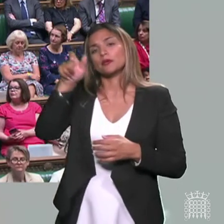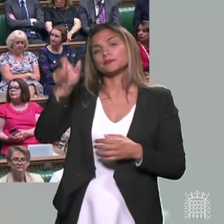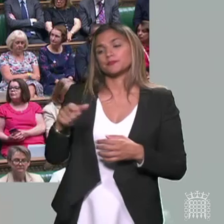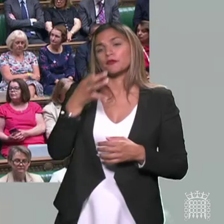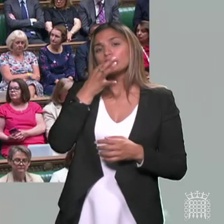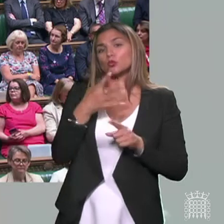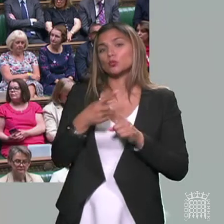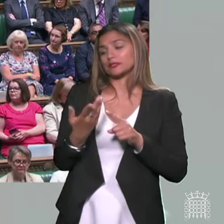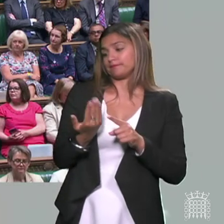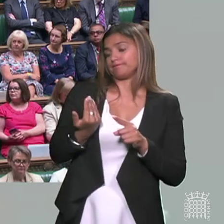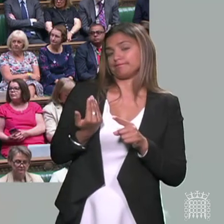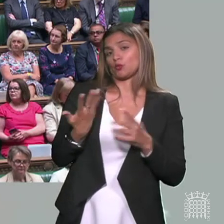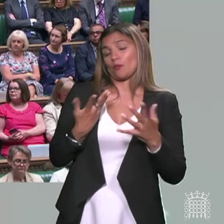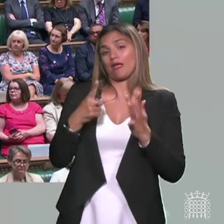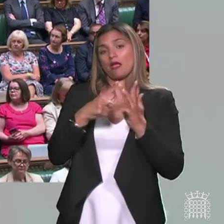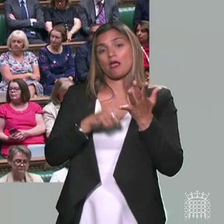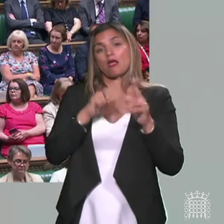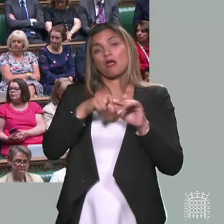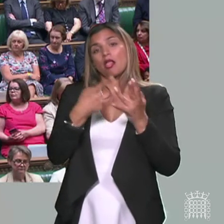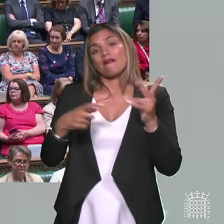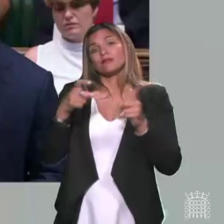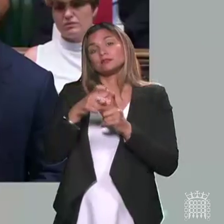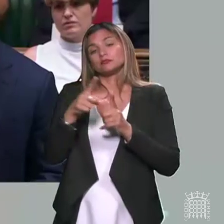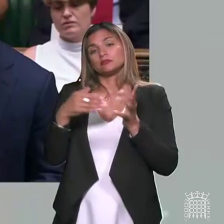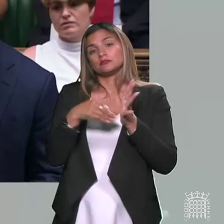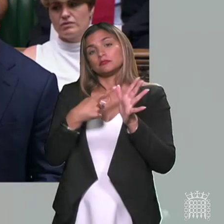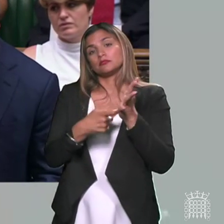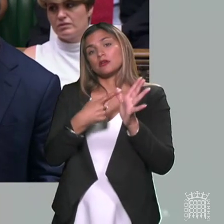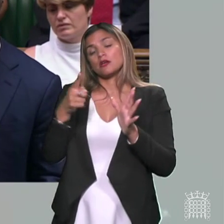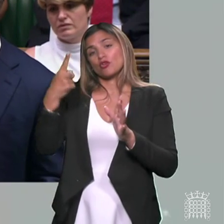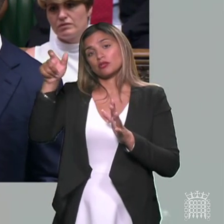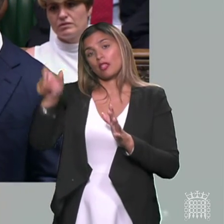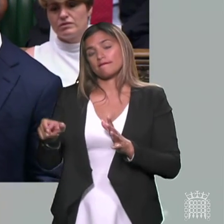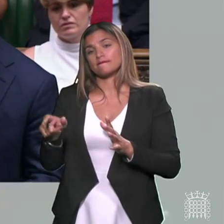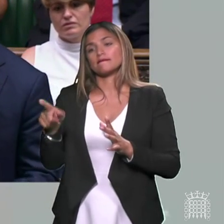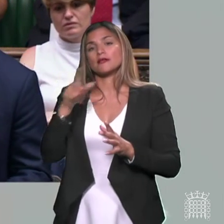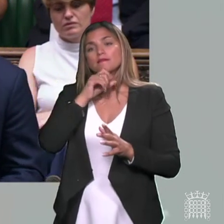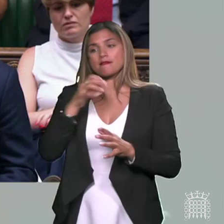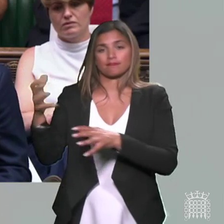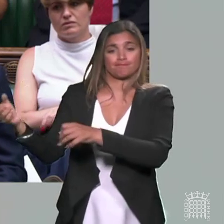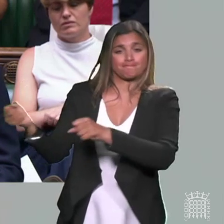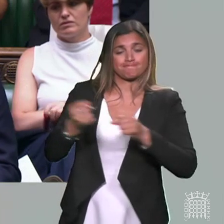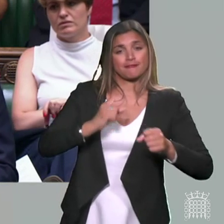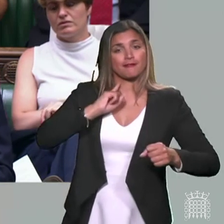She was dragged off the street and brutally murdered. Zara’s family made a touching tribute to her life.